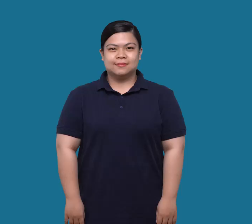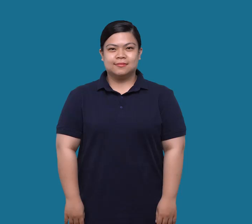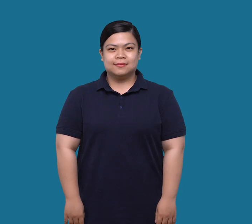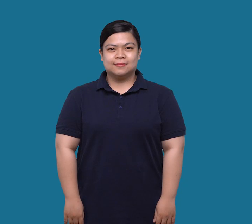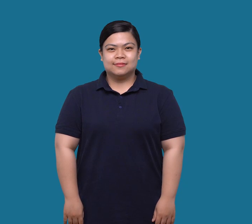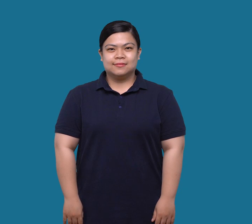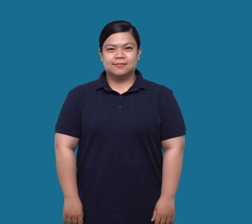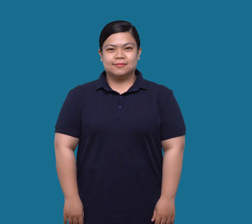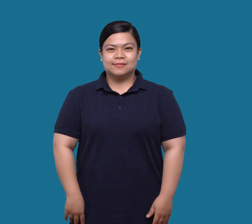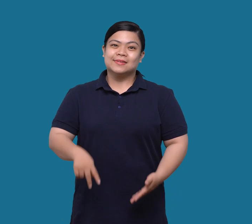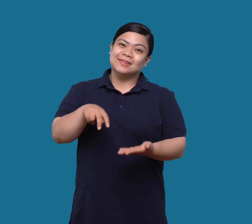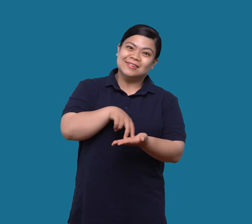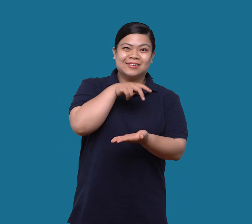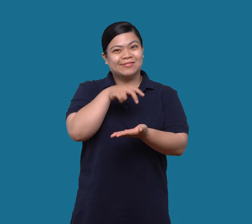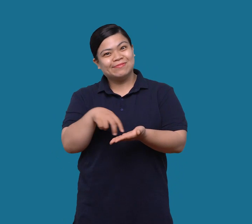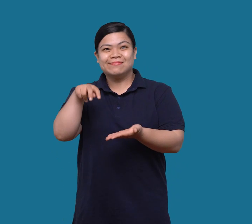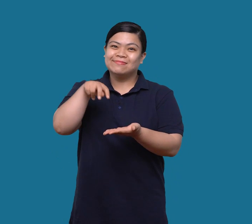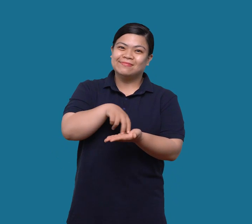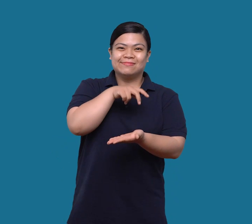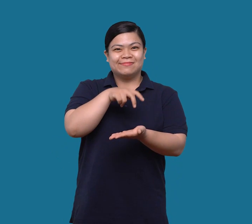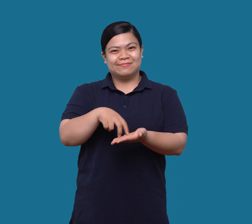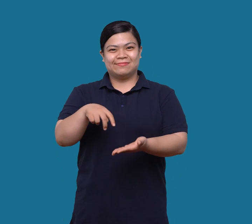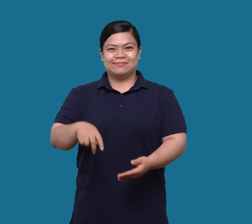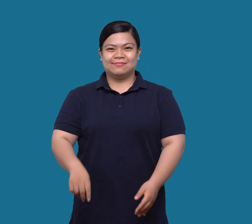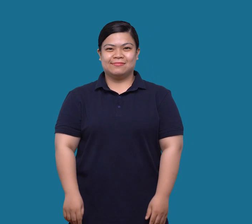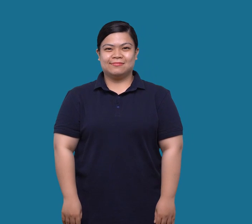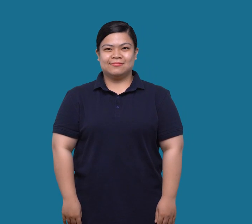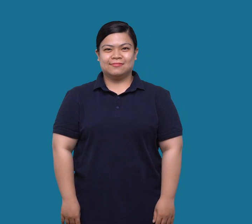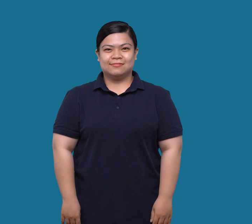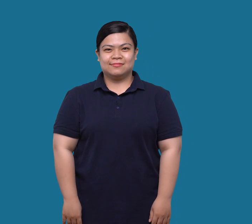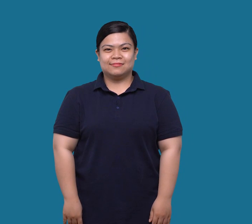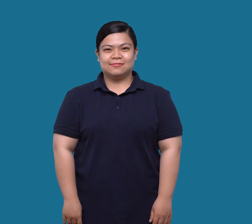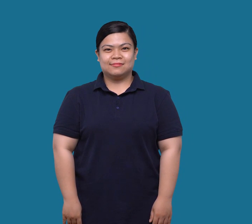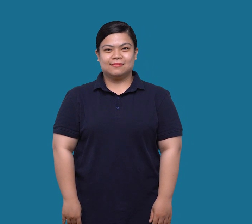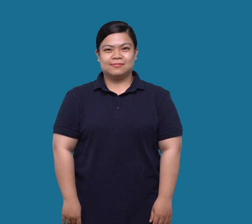thoăn thoắt